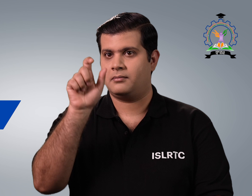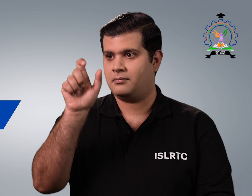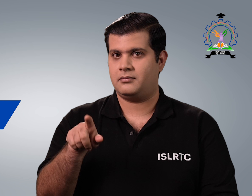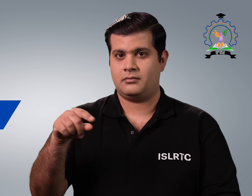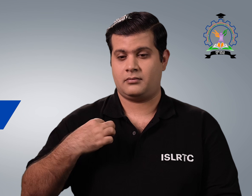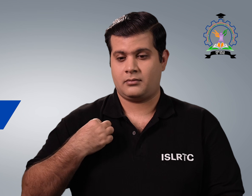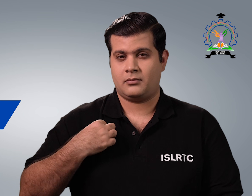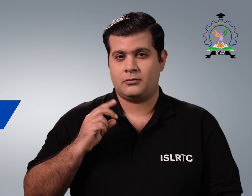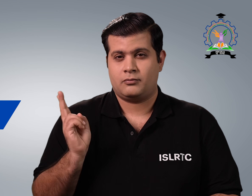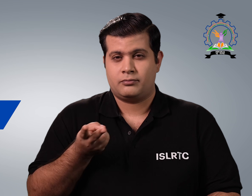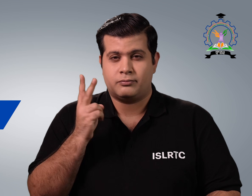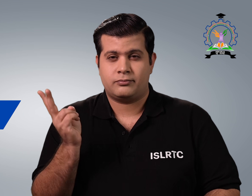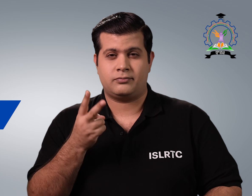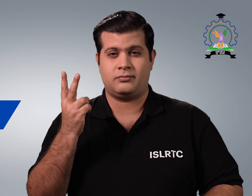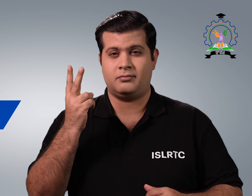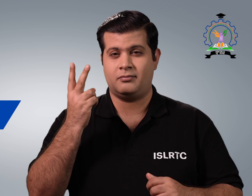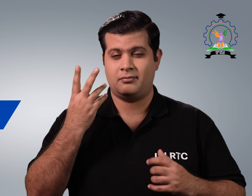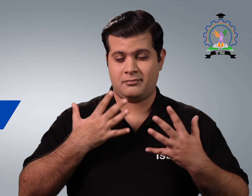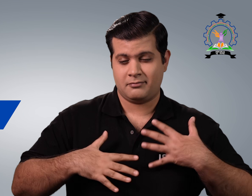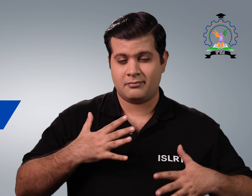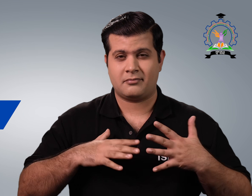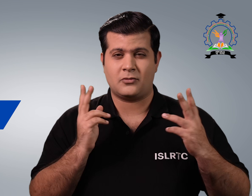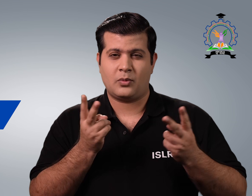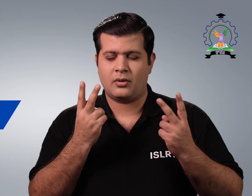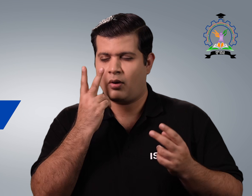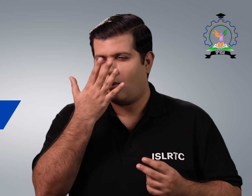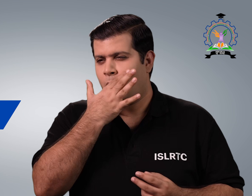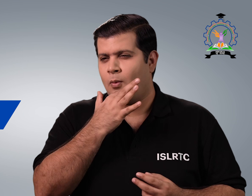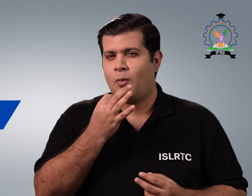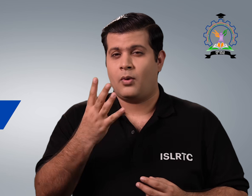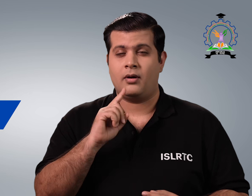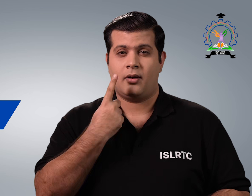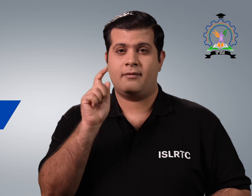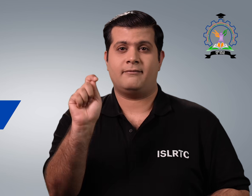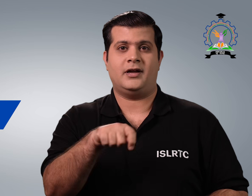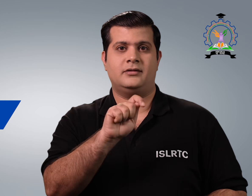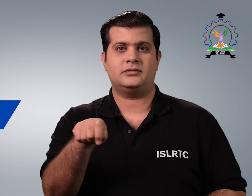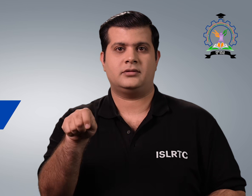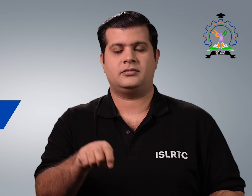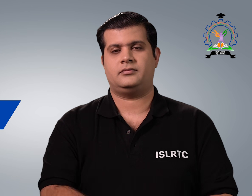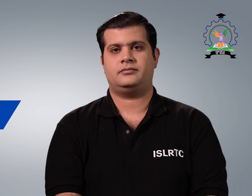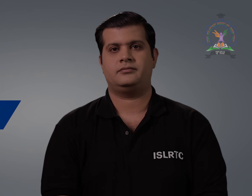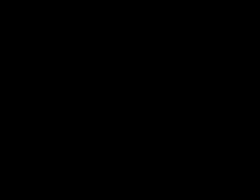A person that wears clothes that keep wearing fancy and stylish clothes.